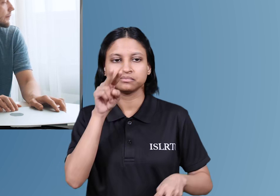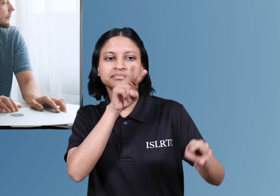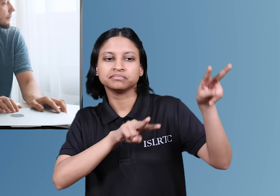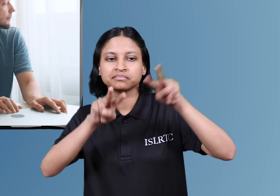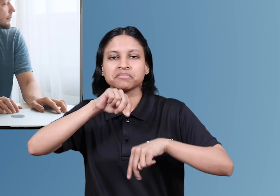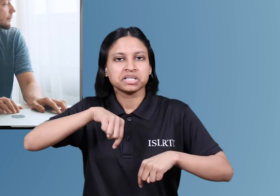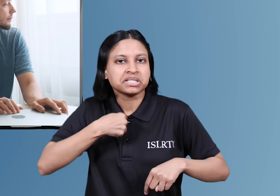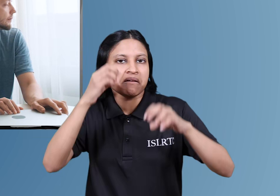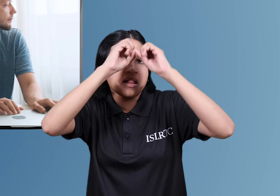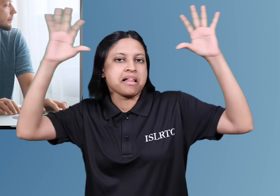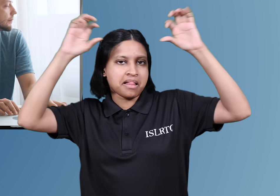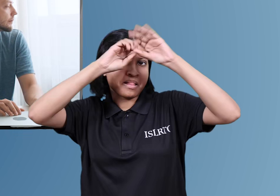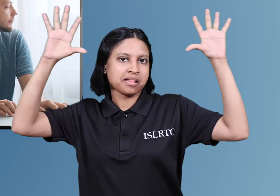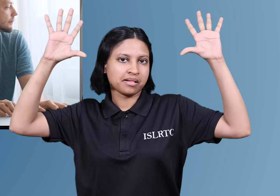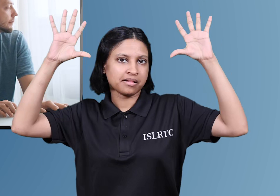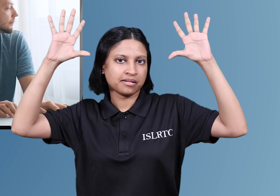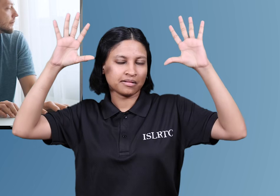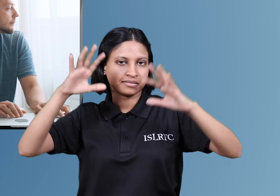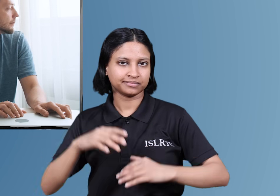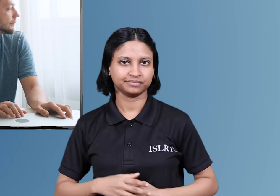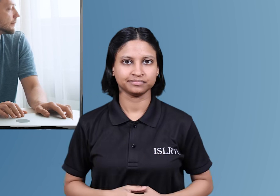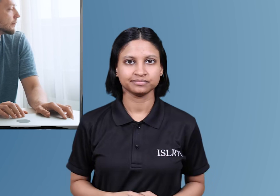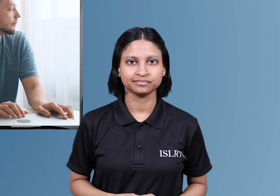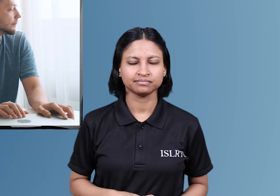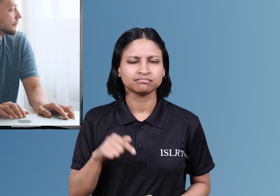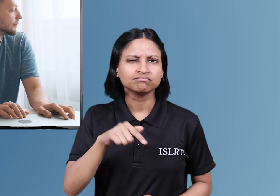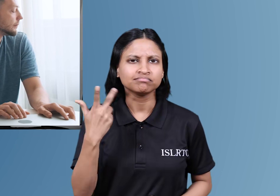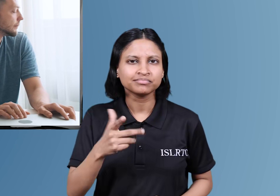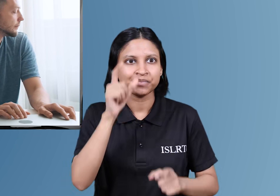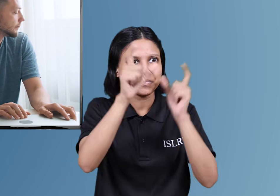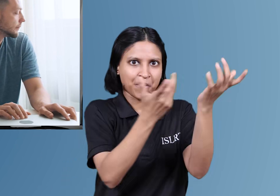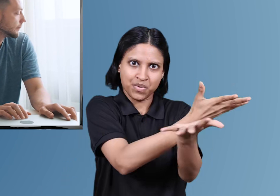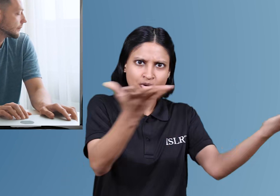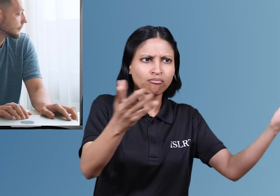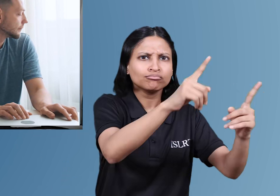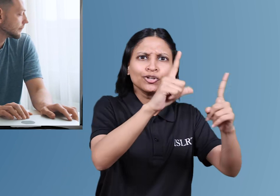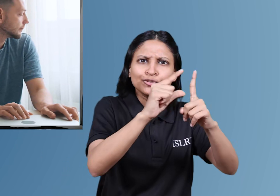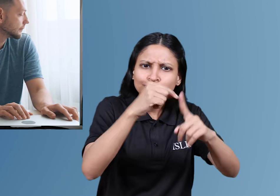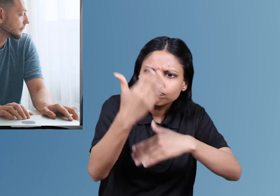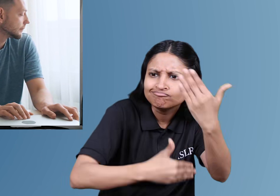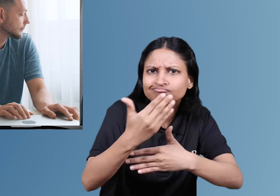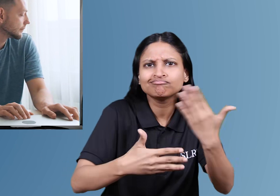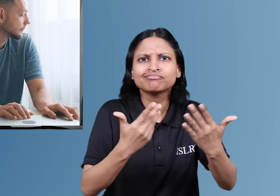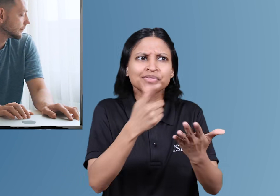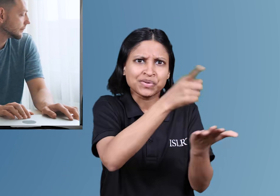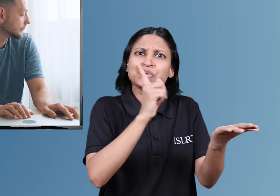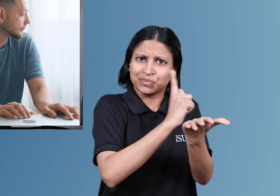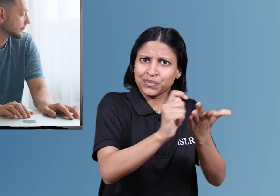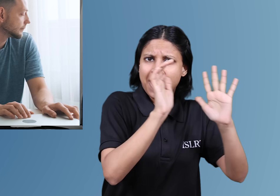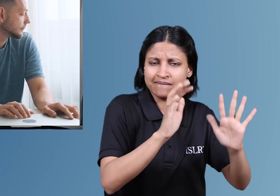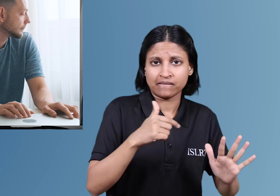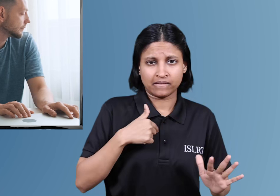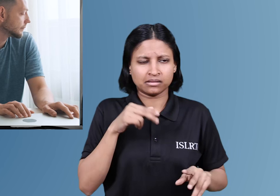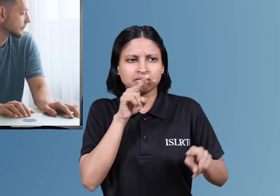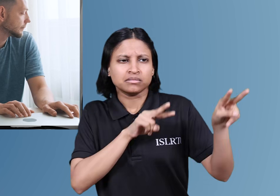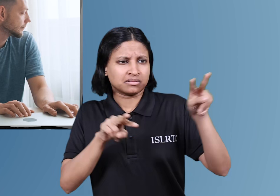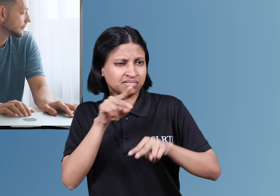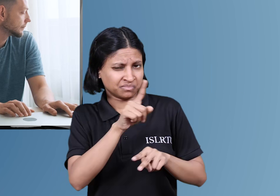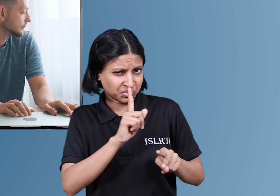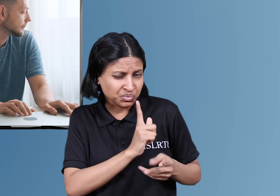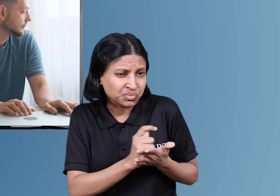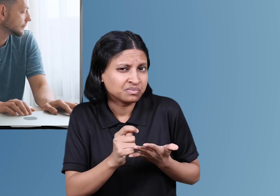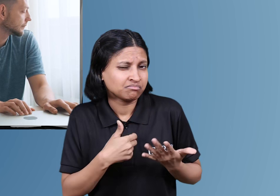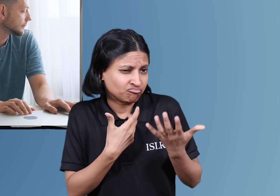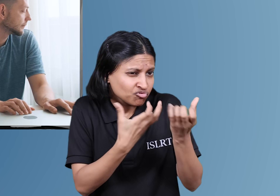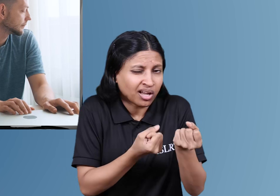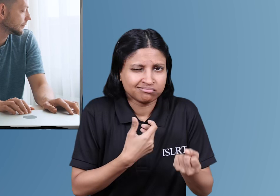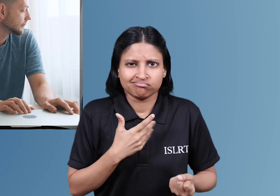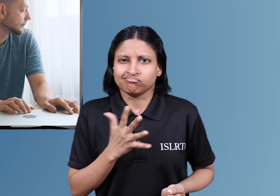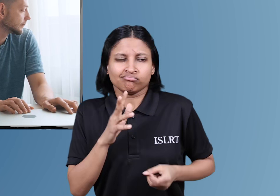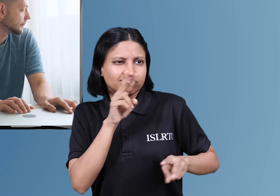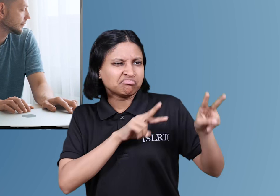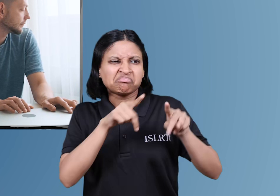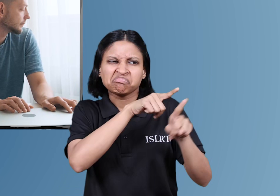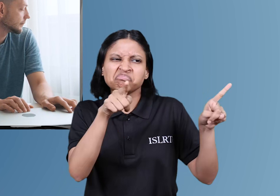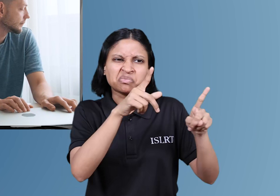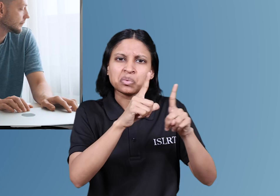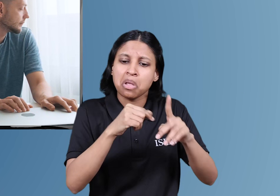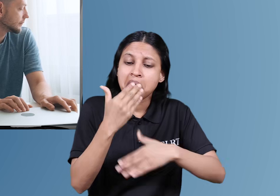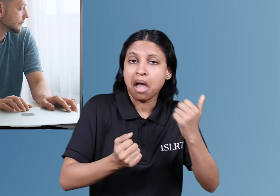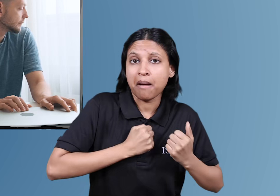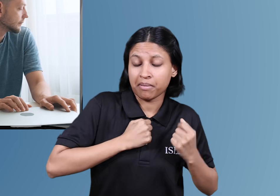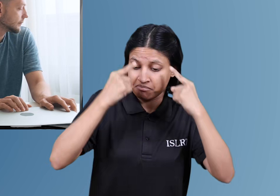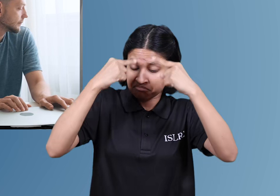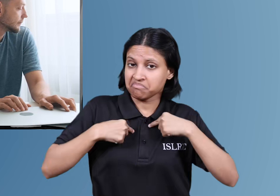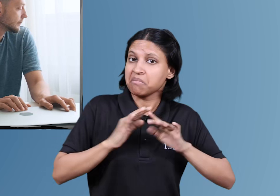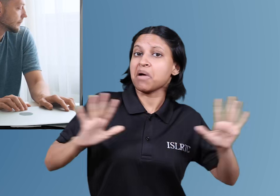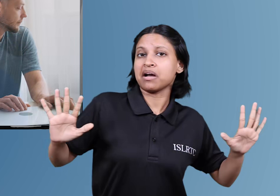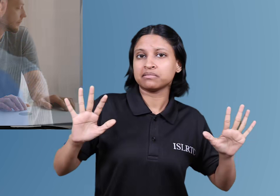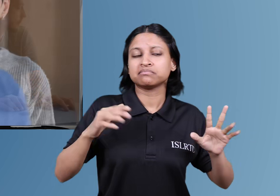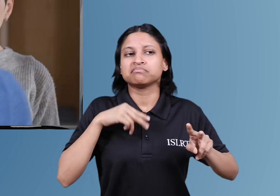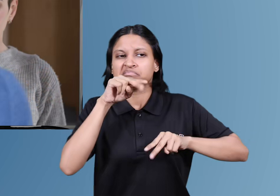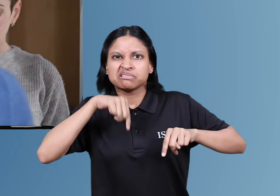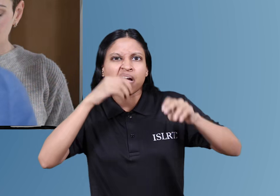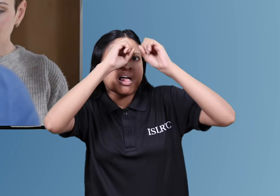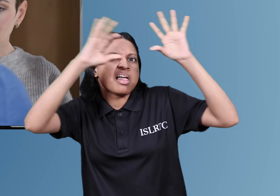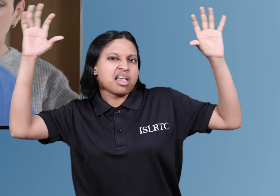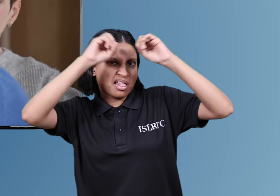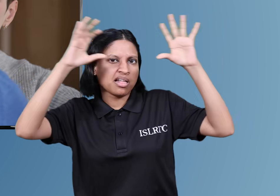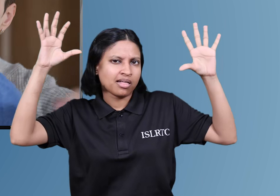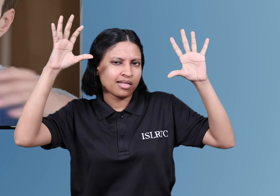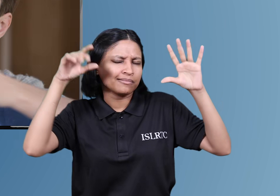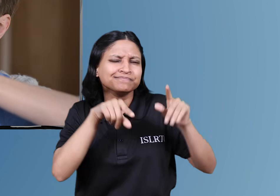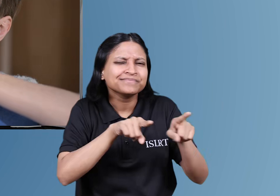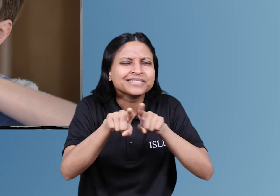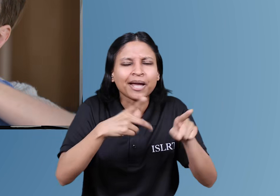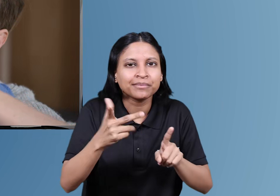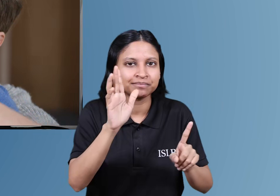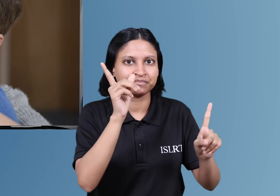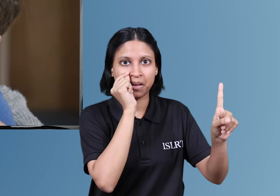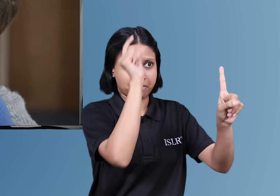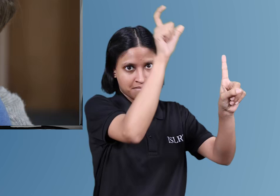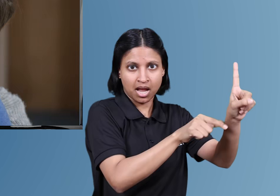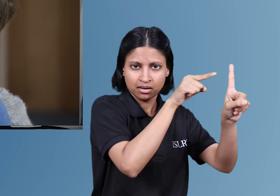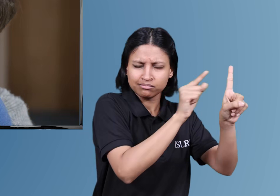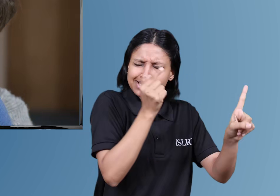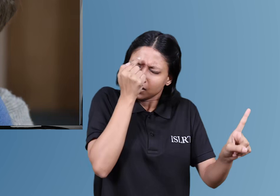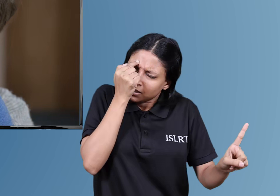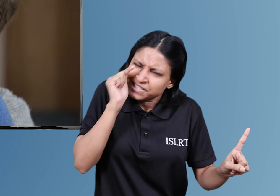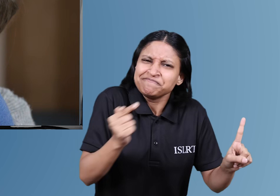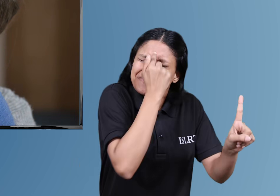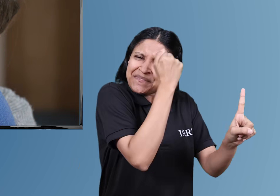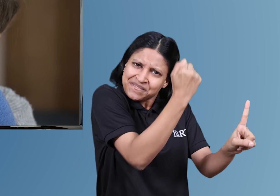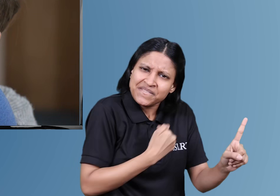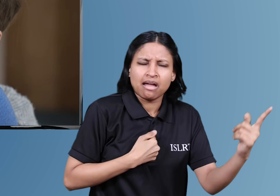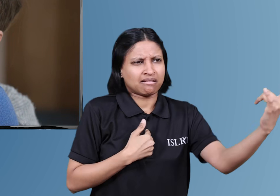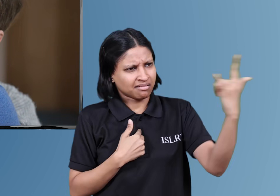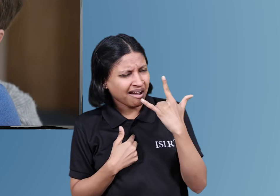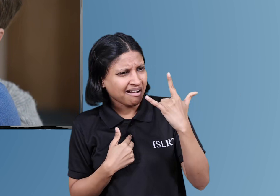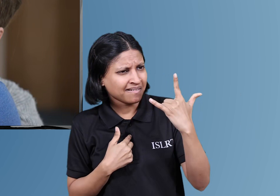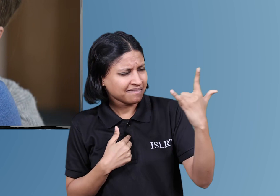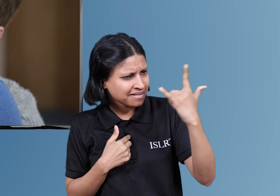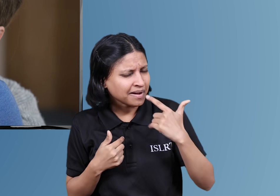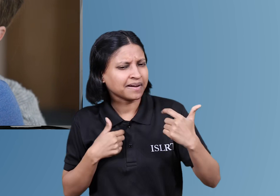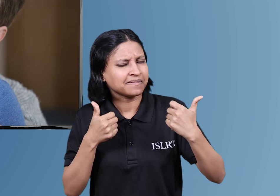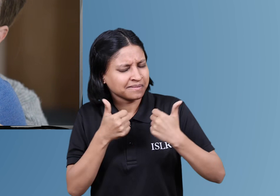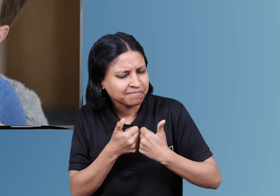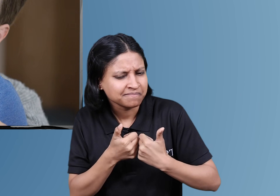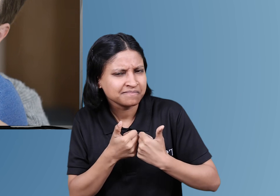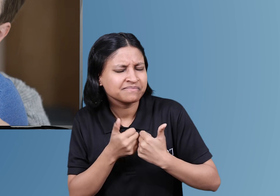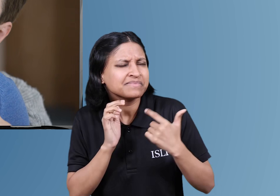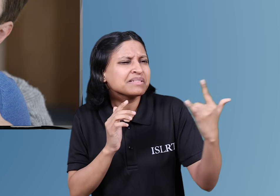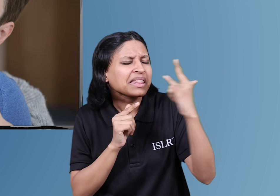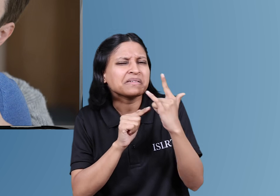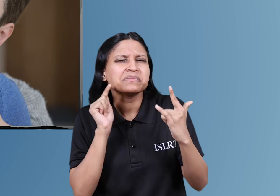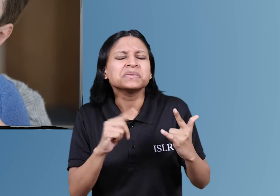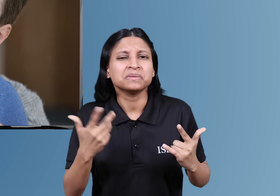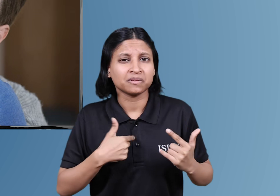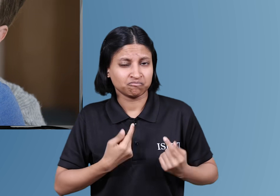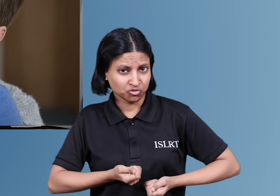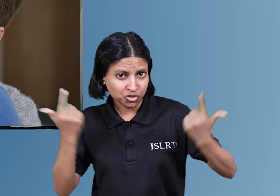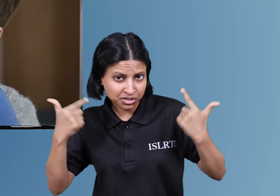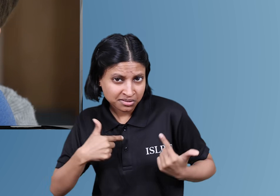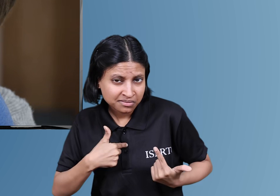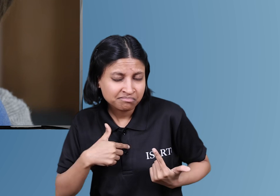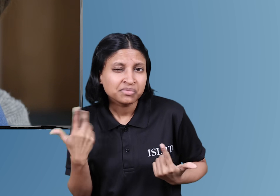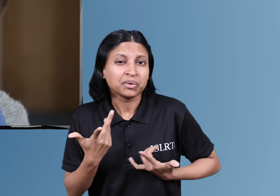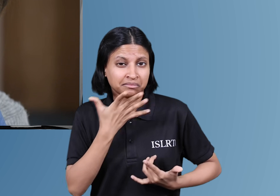Cynic A cynic is someone who believes that people act primarily out of self-interest, and often questions the honesty and motives of others. in a relationship, one partner might think that the other is not genuinely in love,